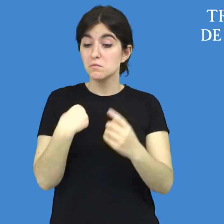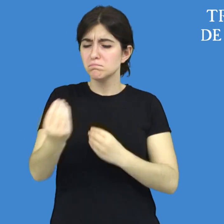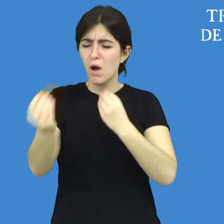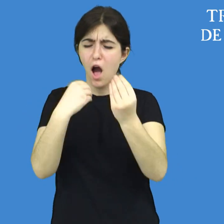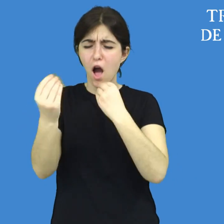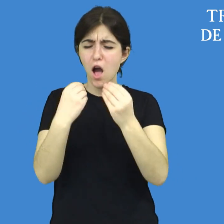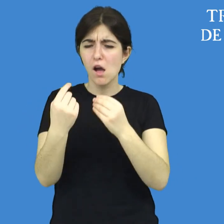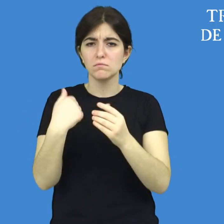comer